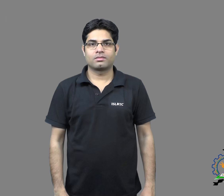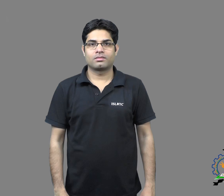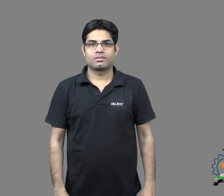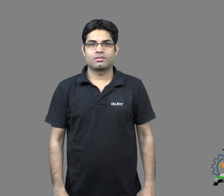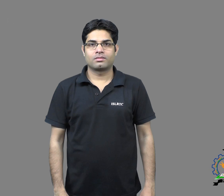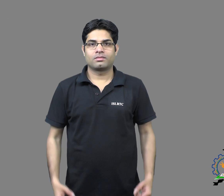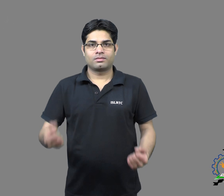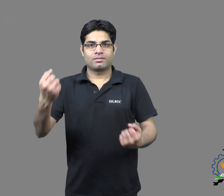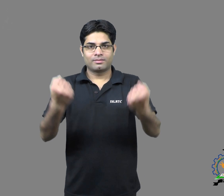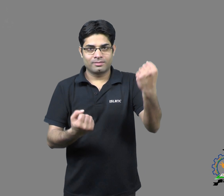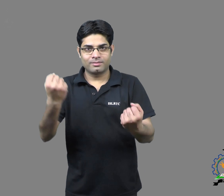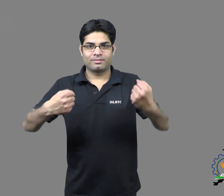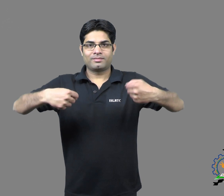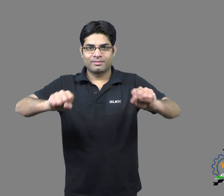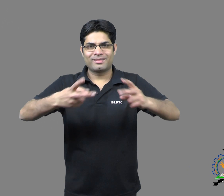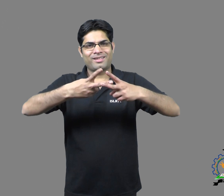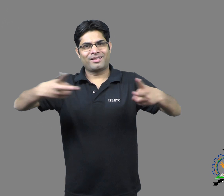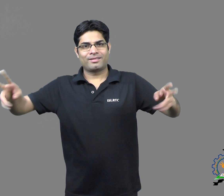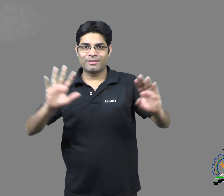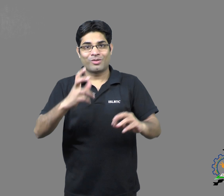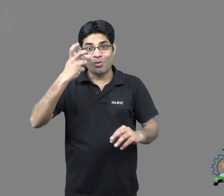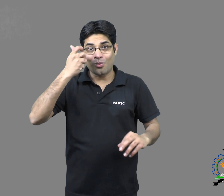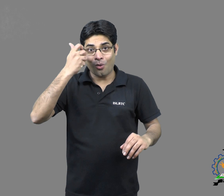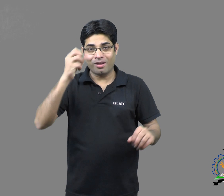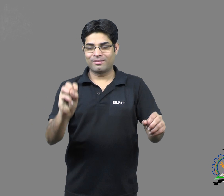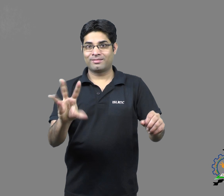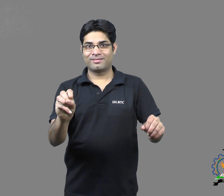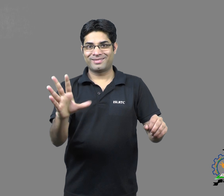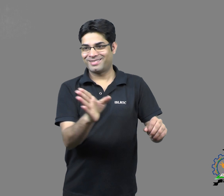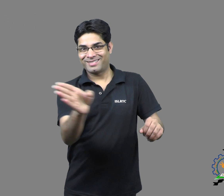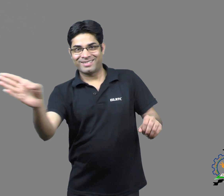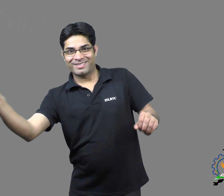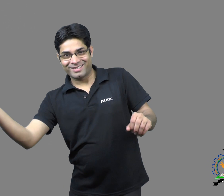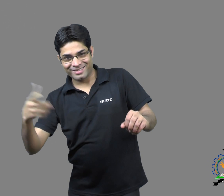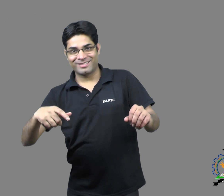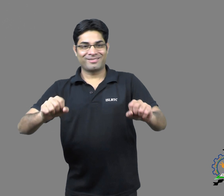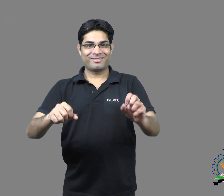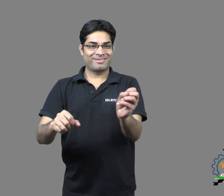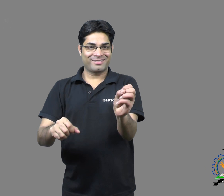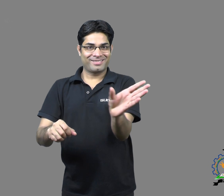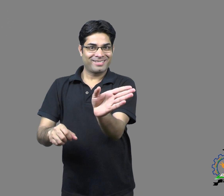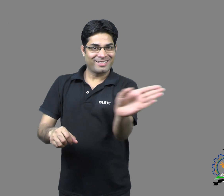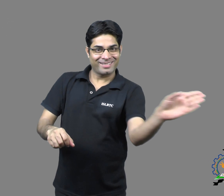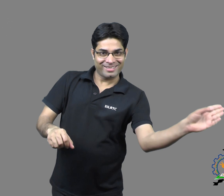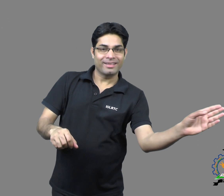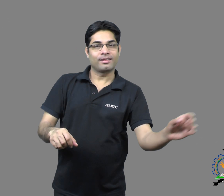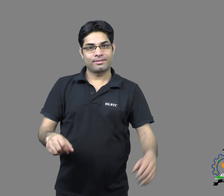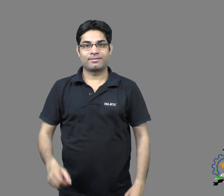Signal Lights Turn Lights Blinkers